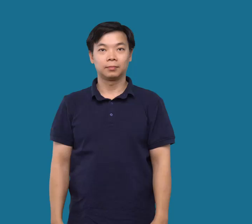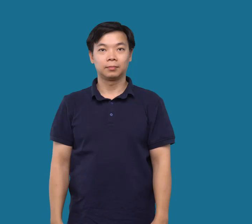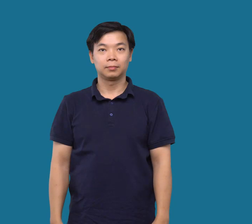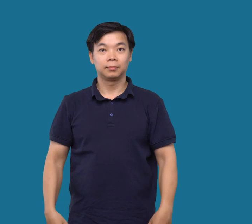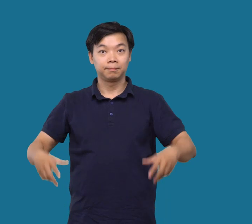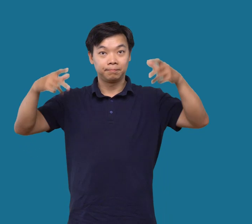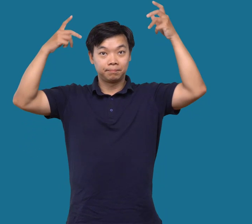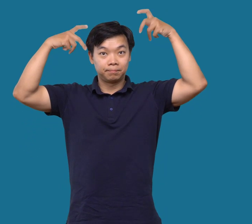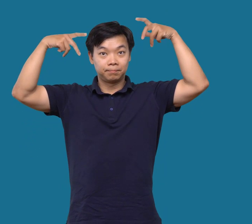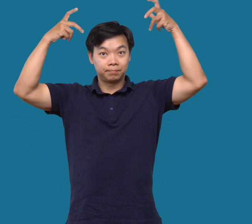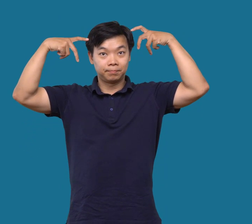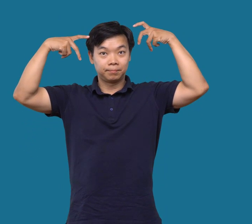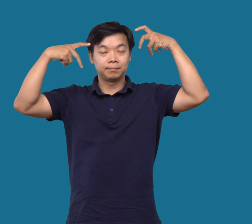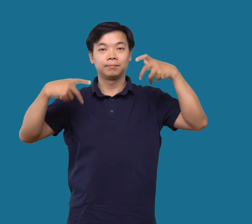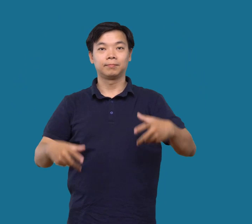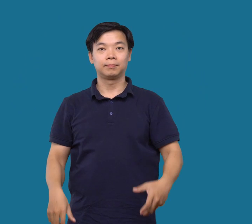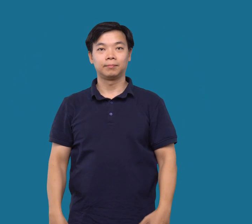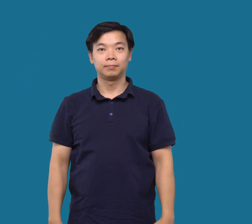quả bưởi